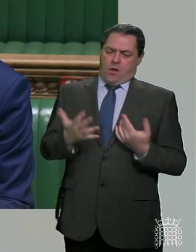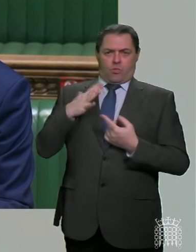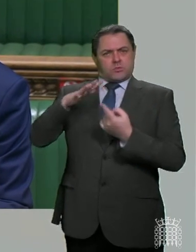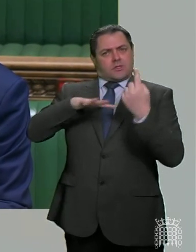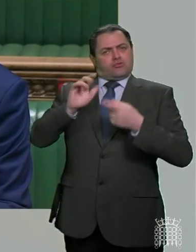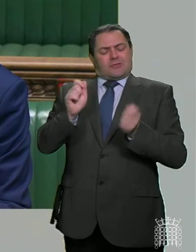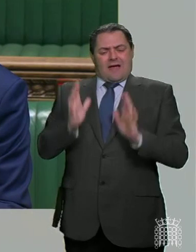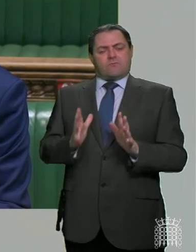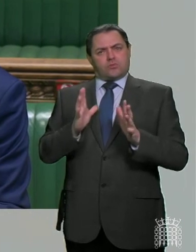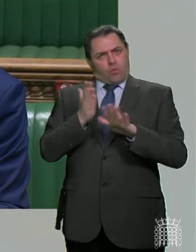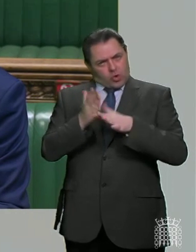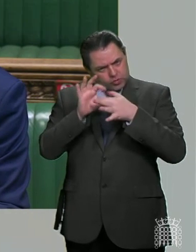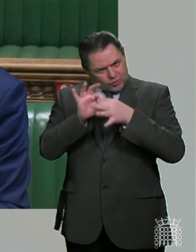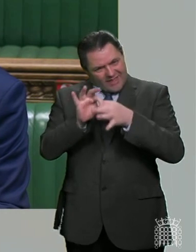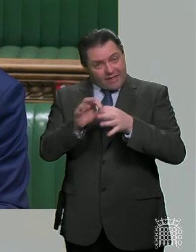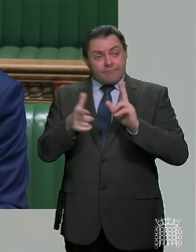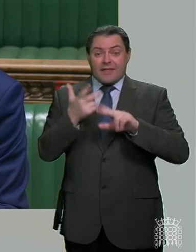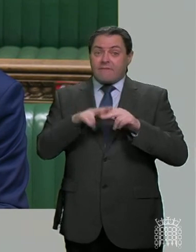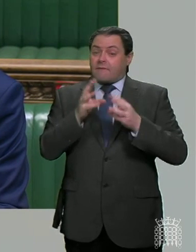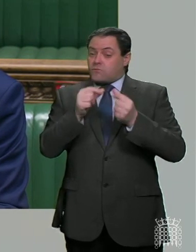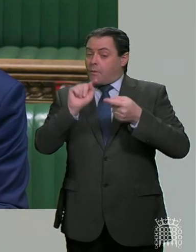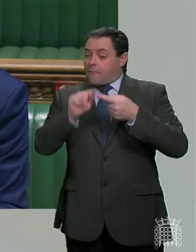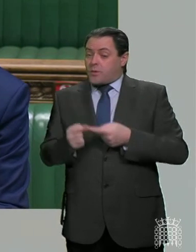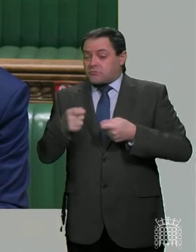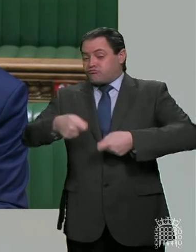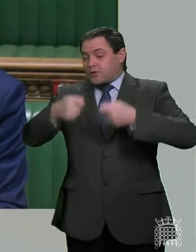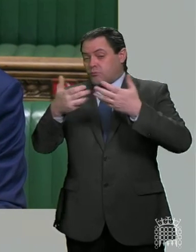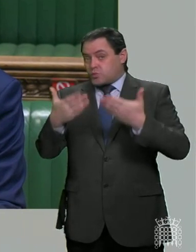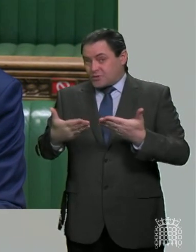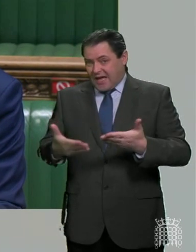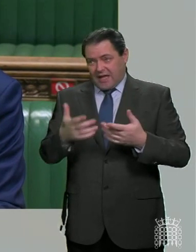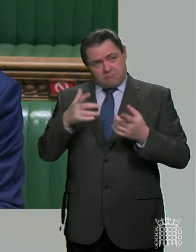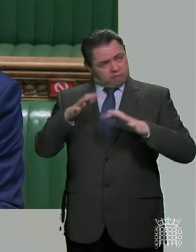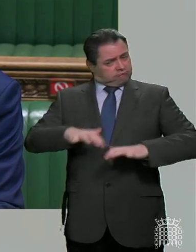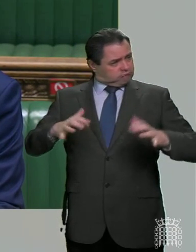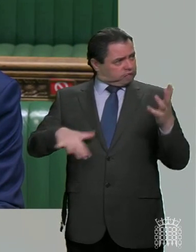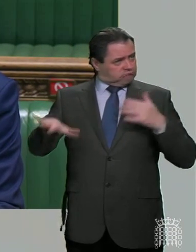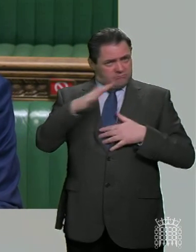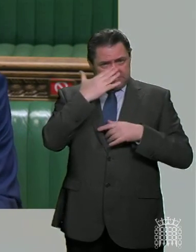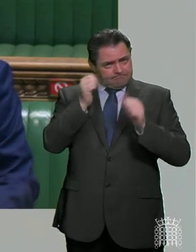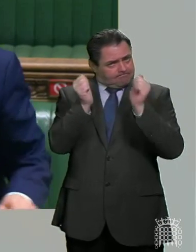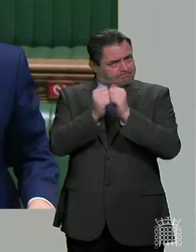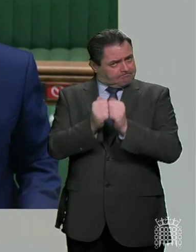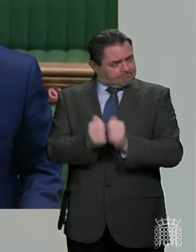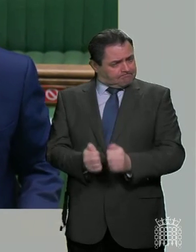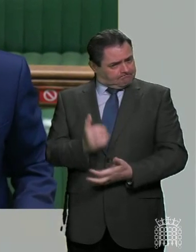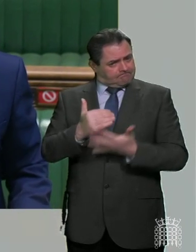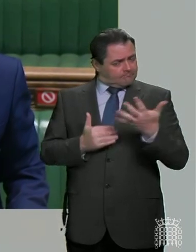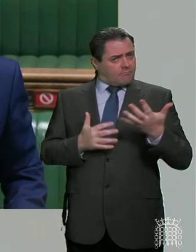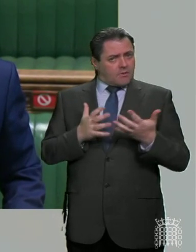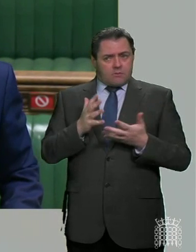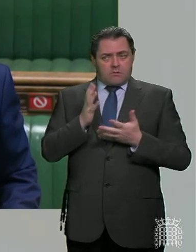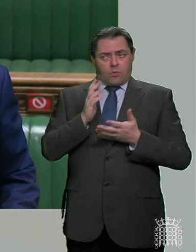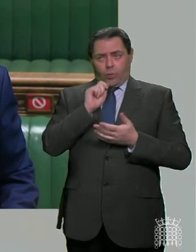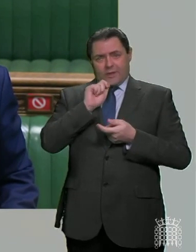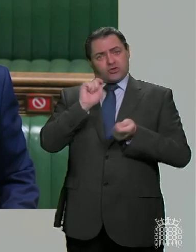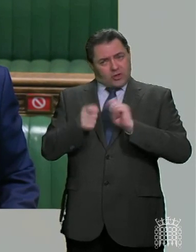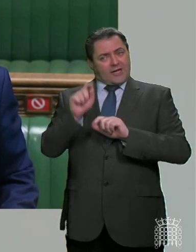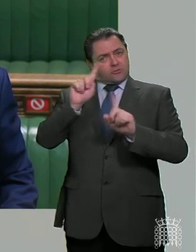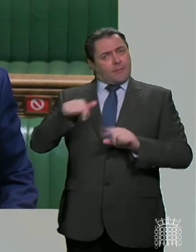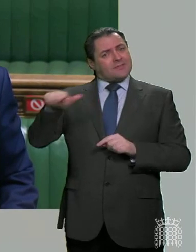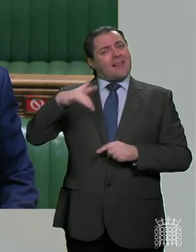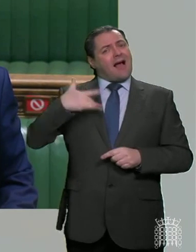If this House came together on the points raised today, and there has been agreement across the Dispatch Boxes, it would make a real difference to victims of crime.